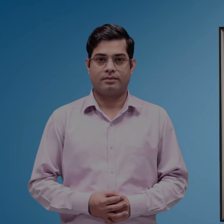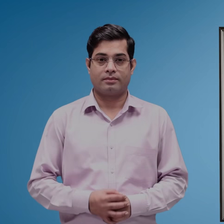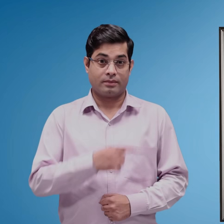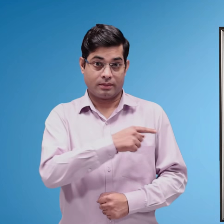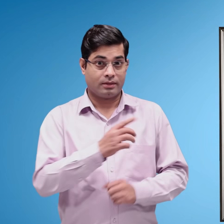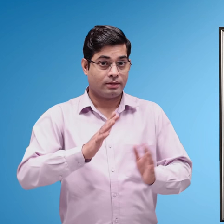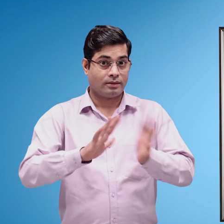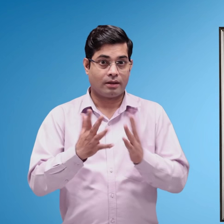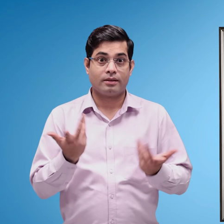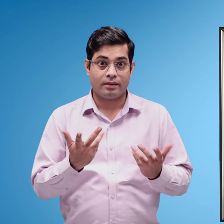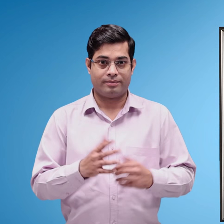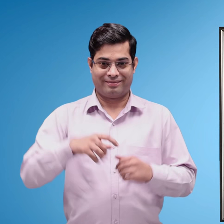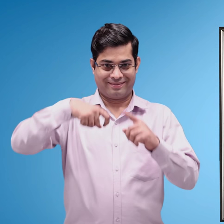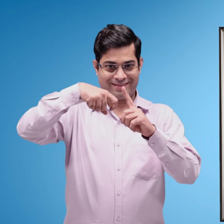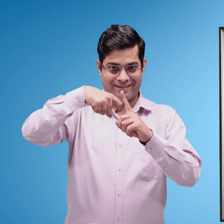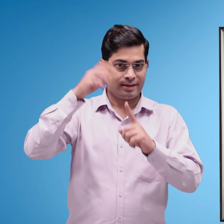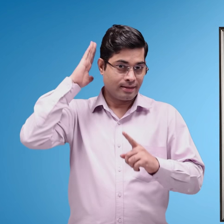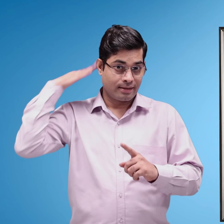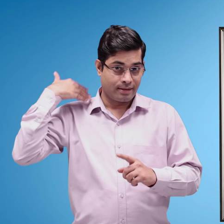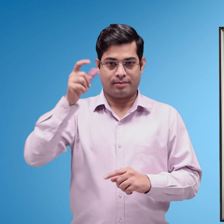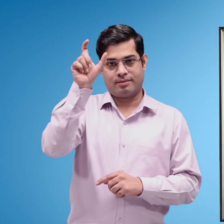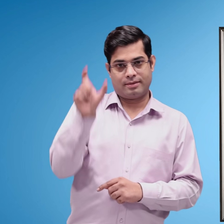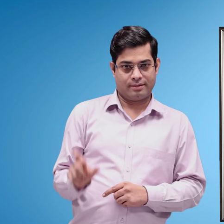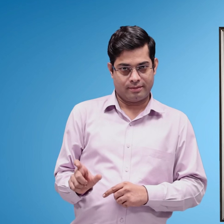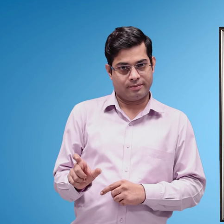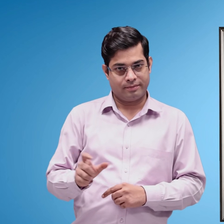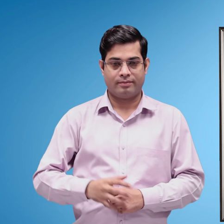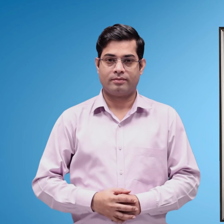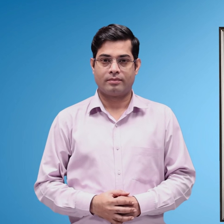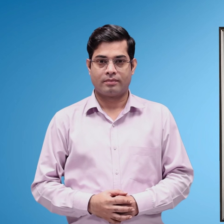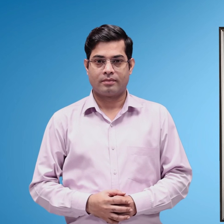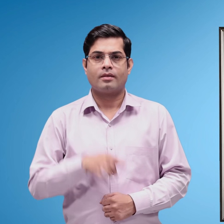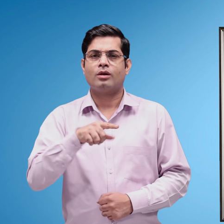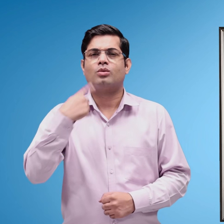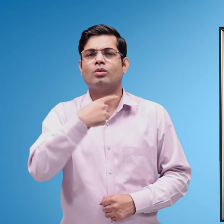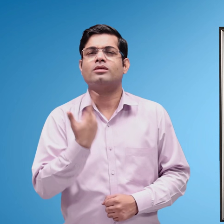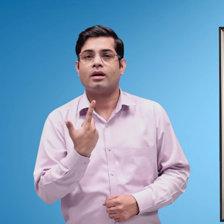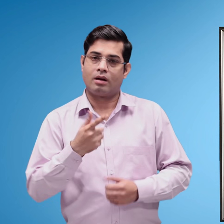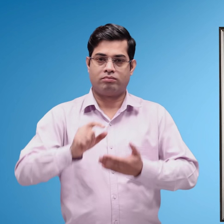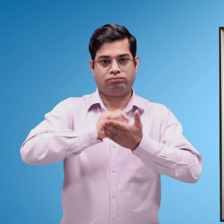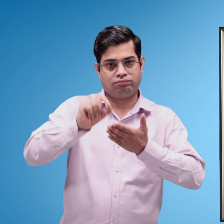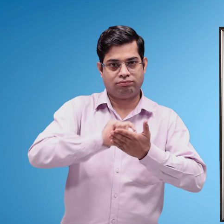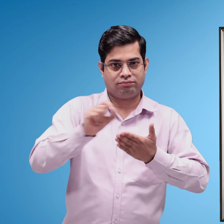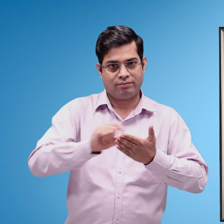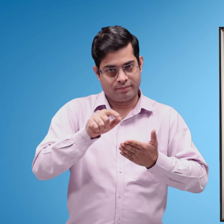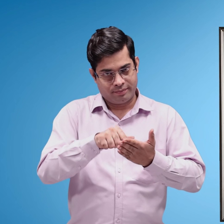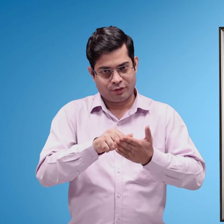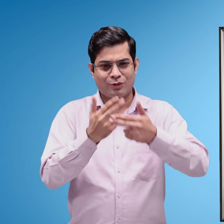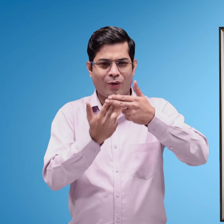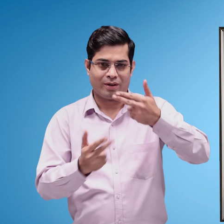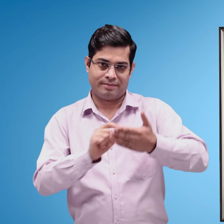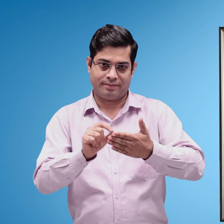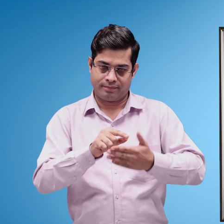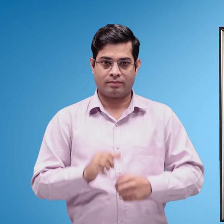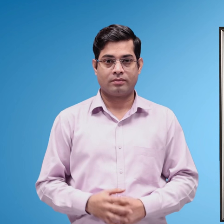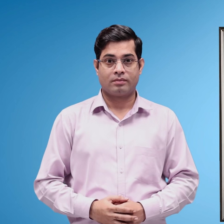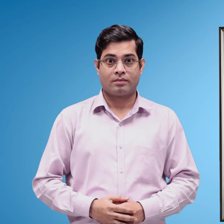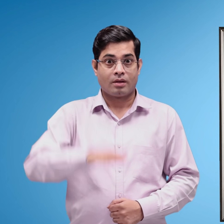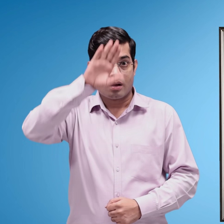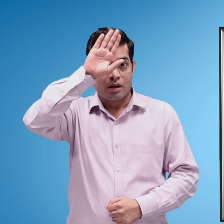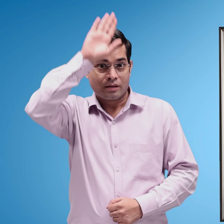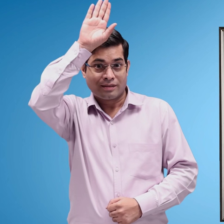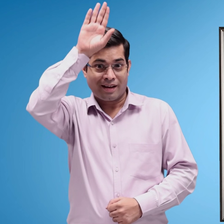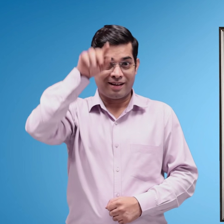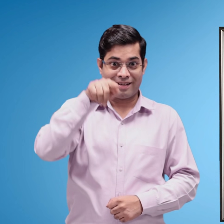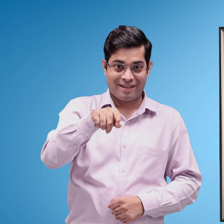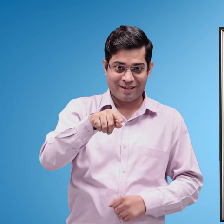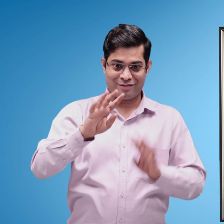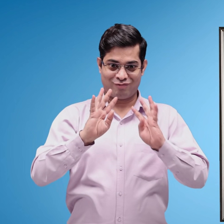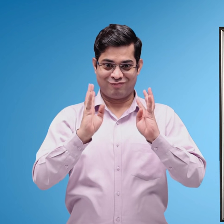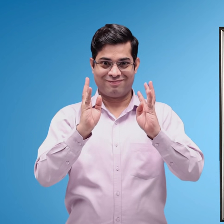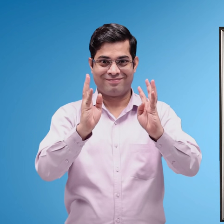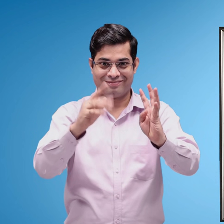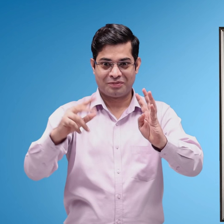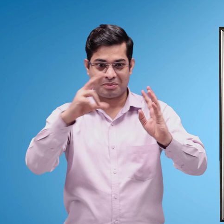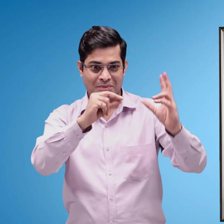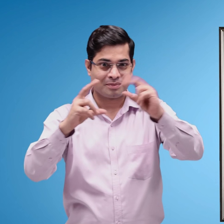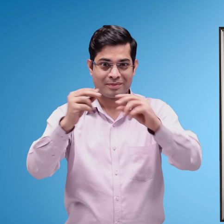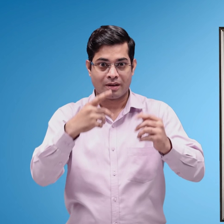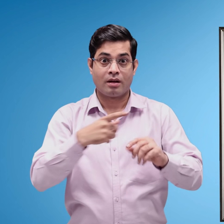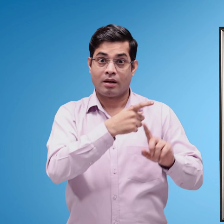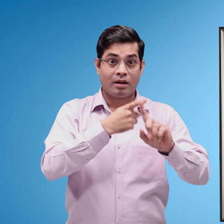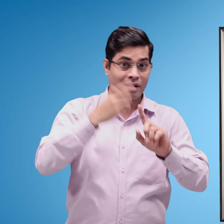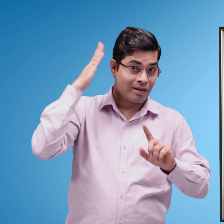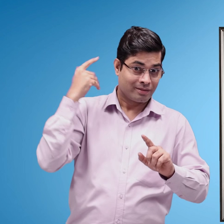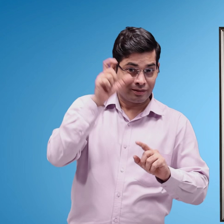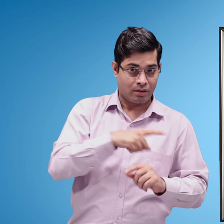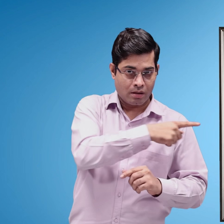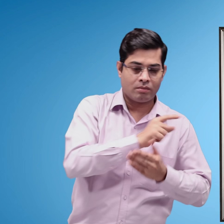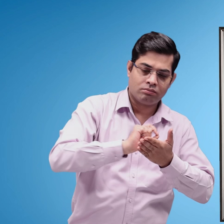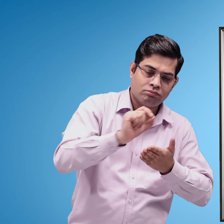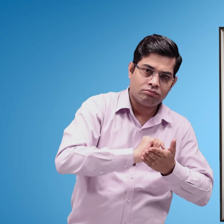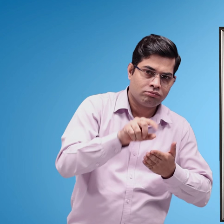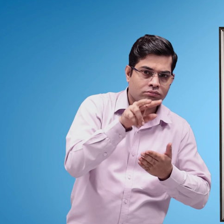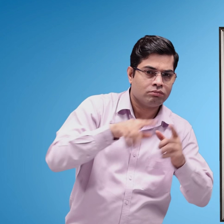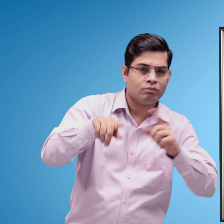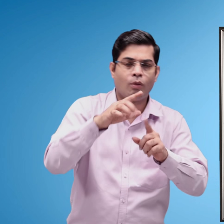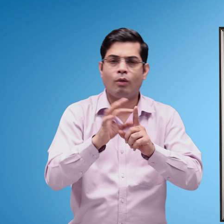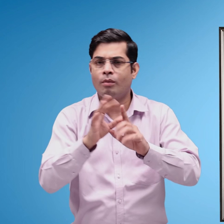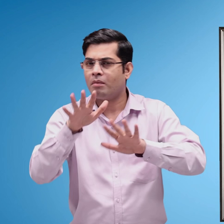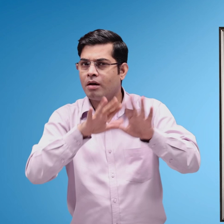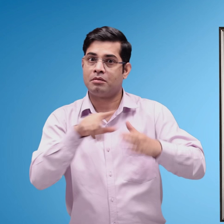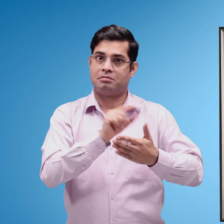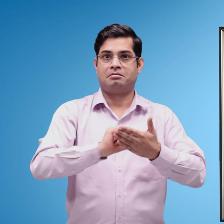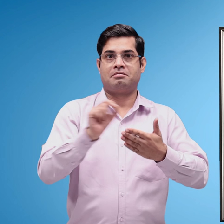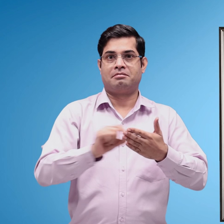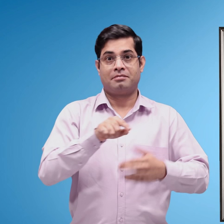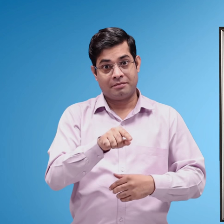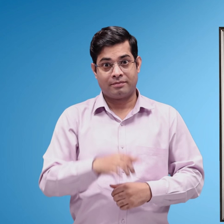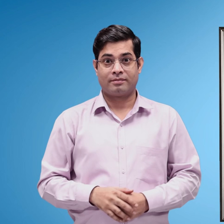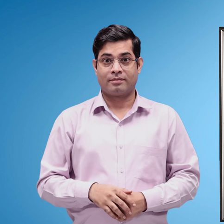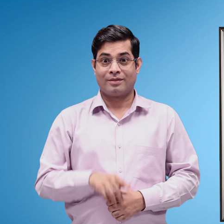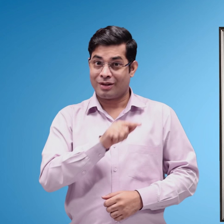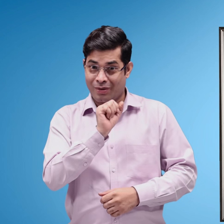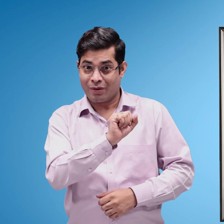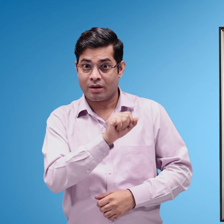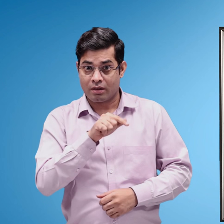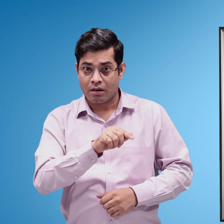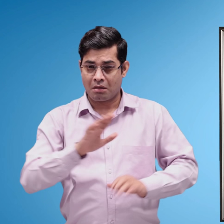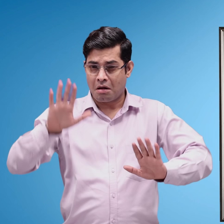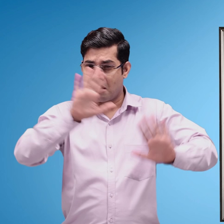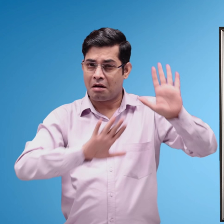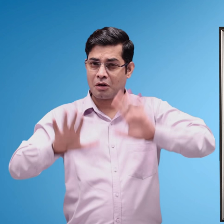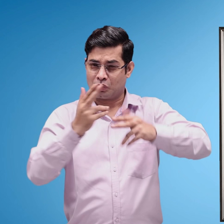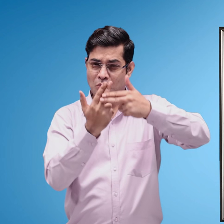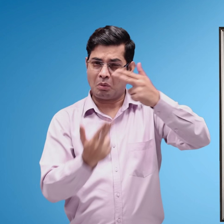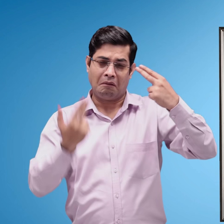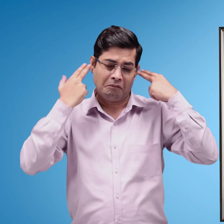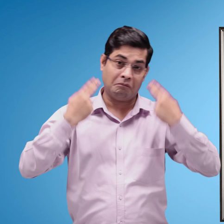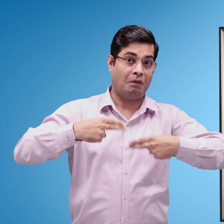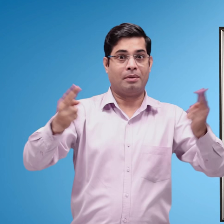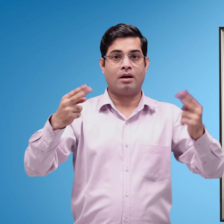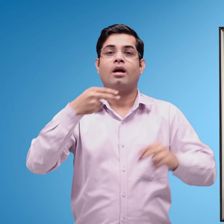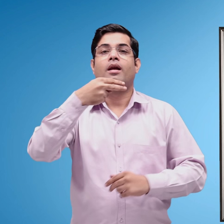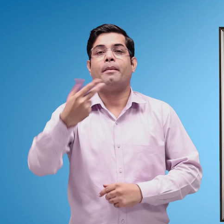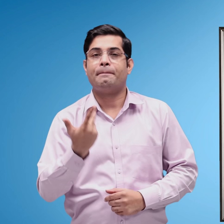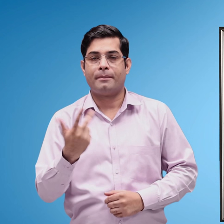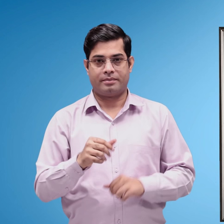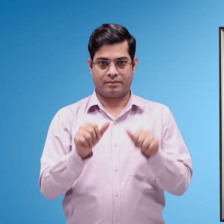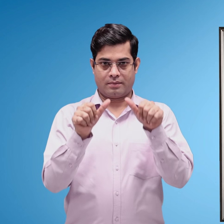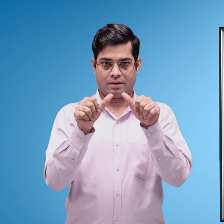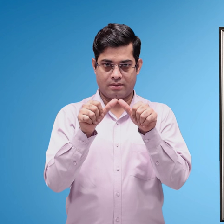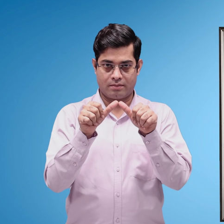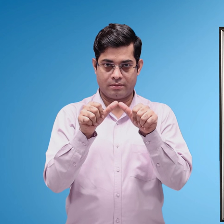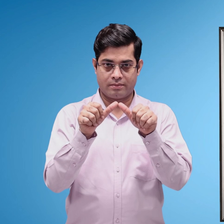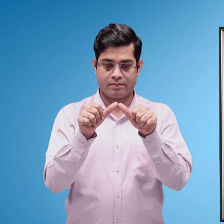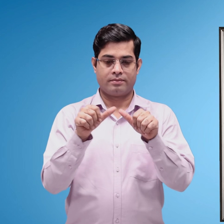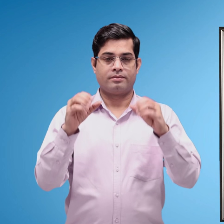Kalidasa This is the sign name for Kalidasa. He was an author. Kalidasa is known for his plays depicting life in the king‘s court.. His most famous play, Abhijnana Shakuntalam,